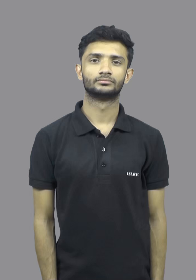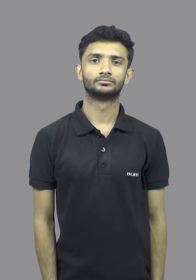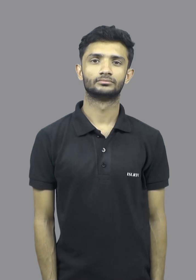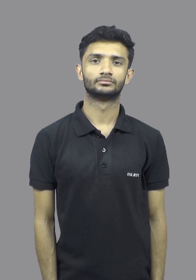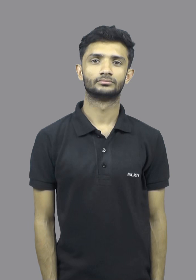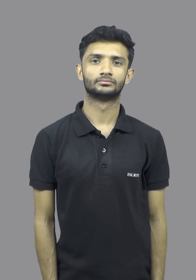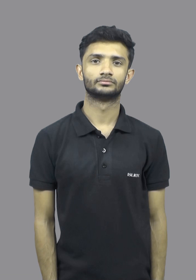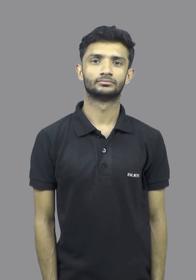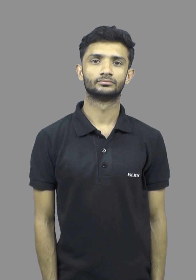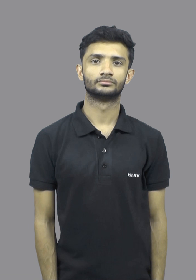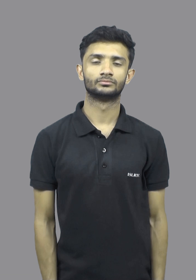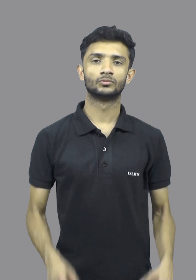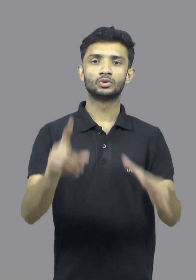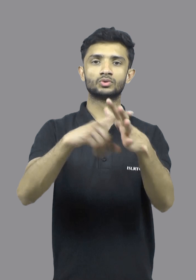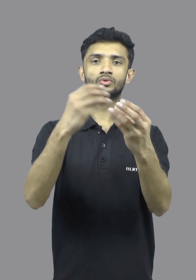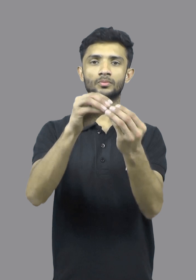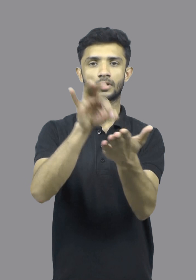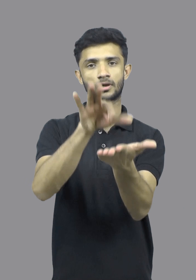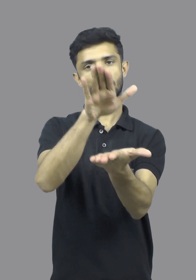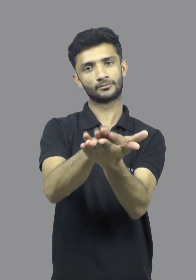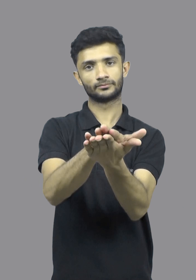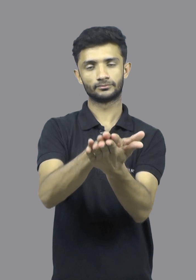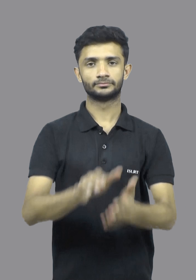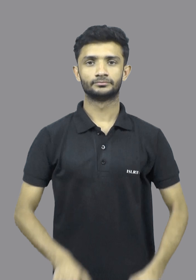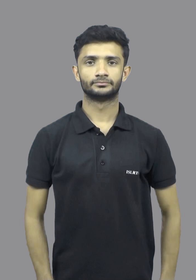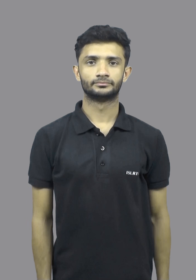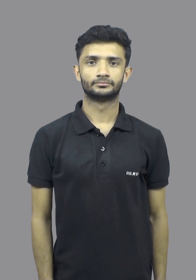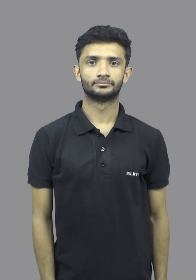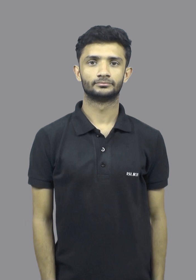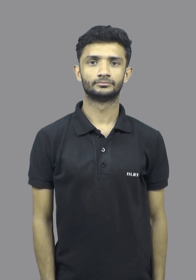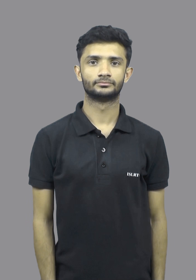Permanent